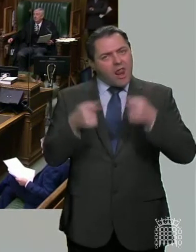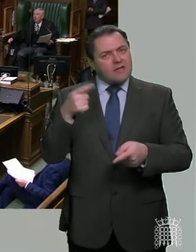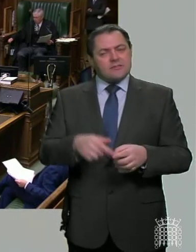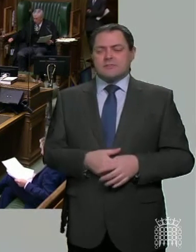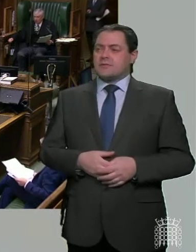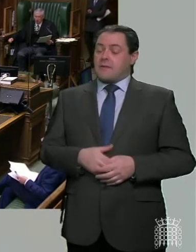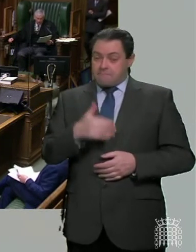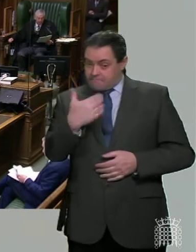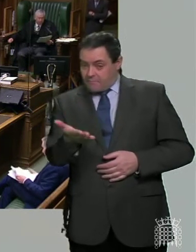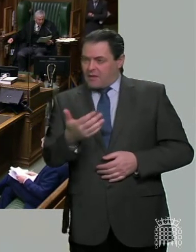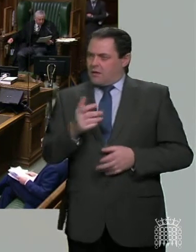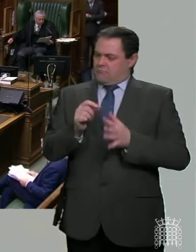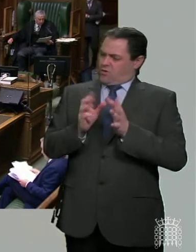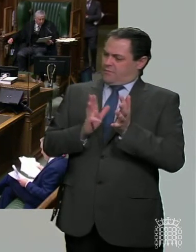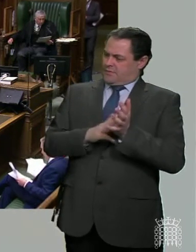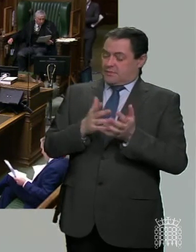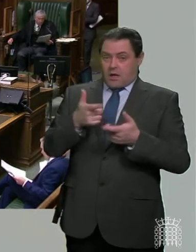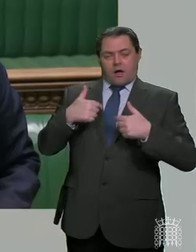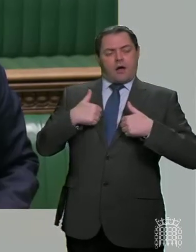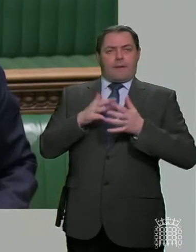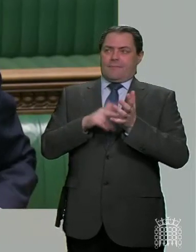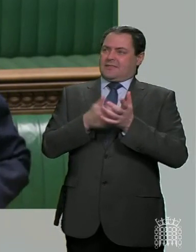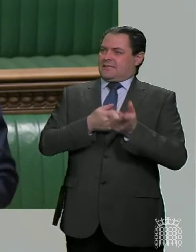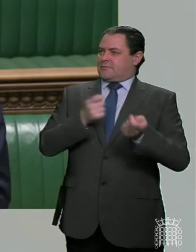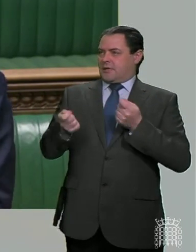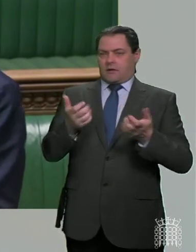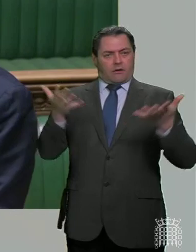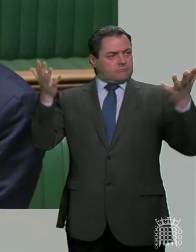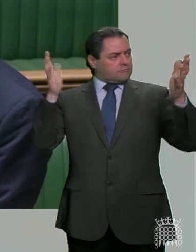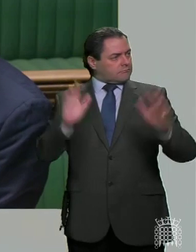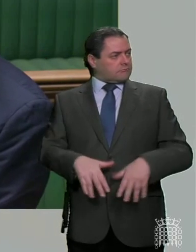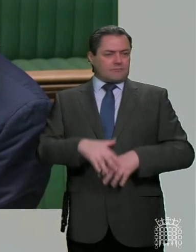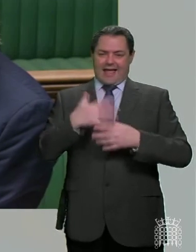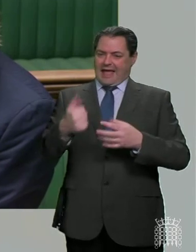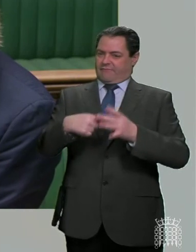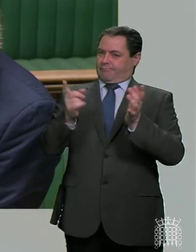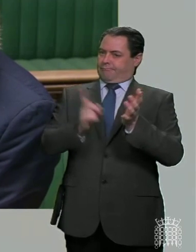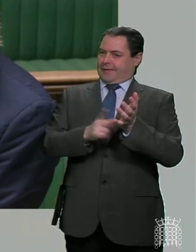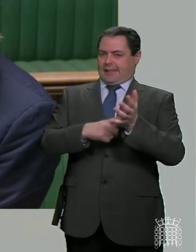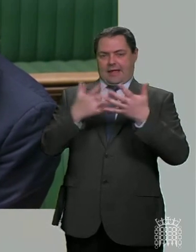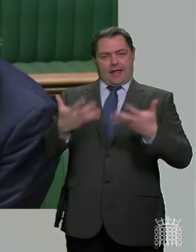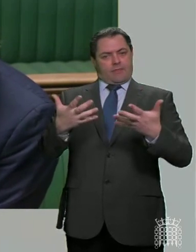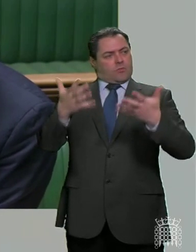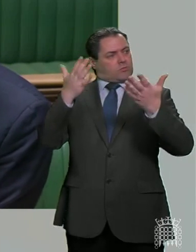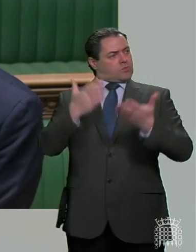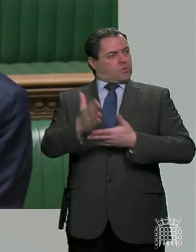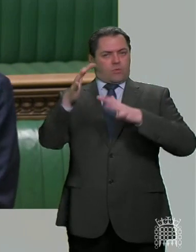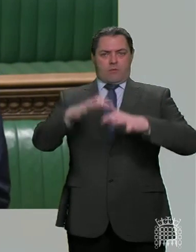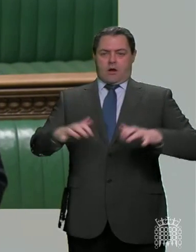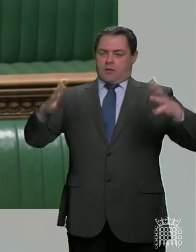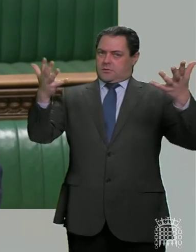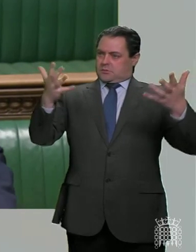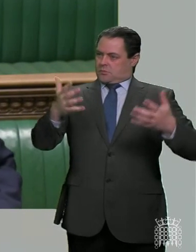Would it not be a wonderful thing if there was a Bill going through the House of Commons that did exactly that?